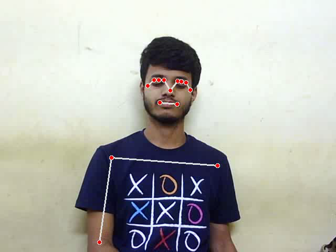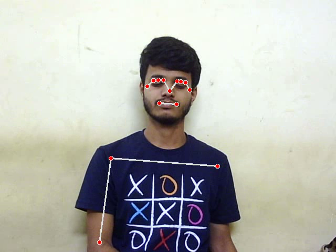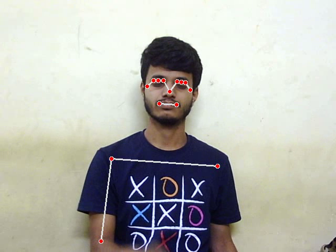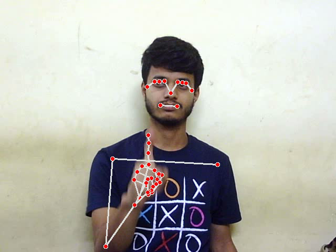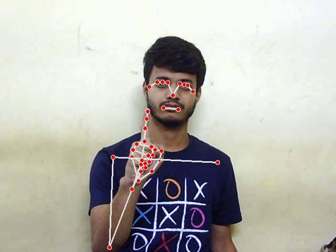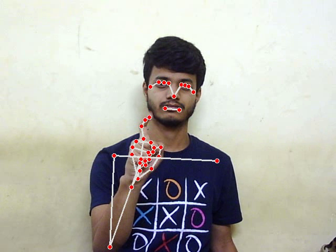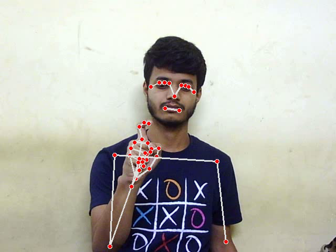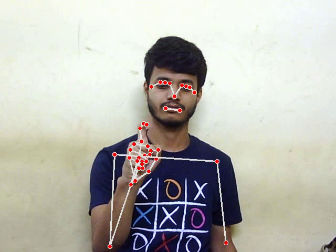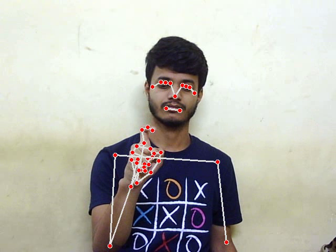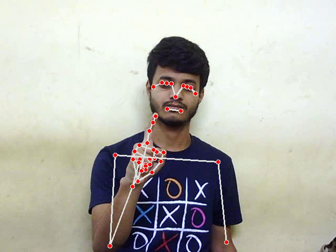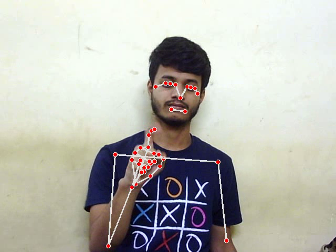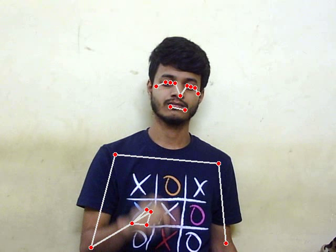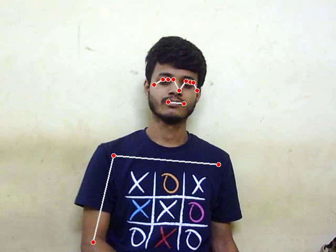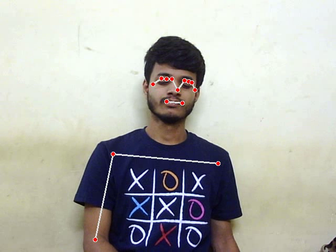question